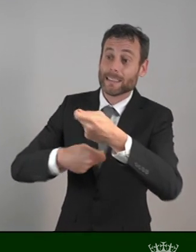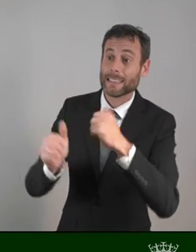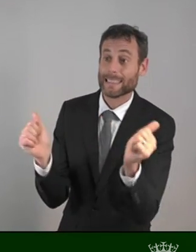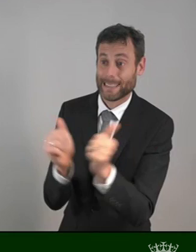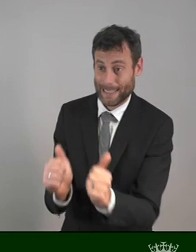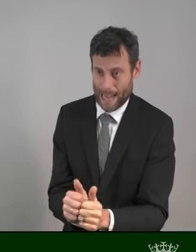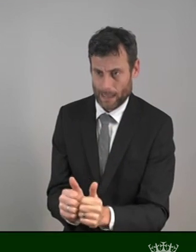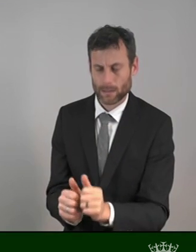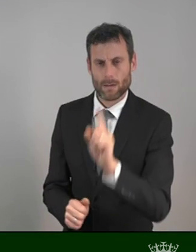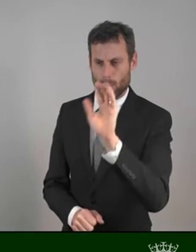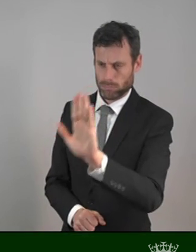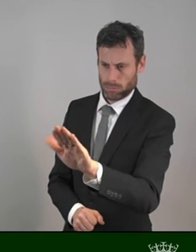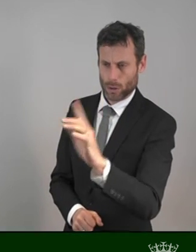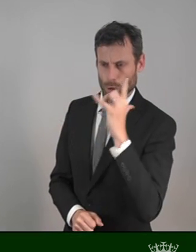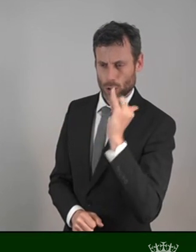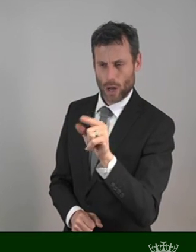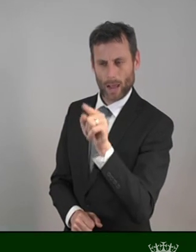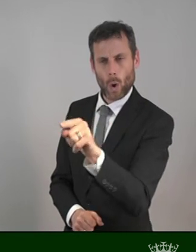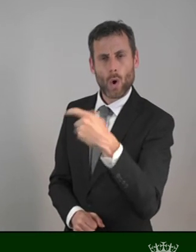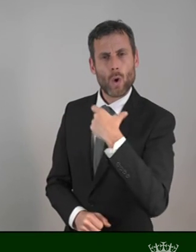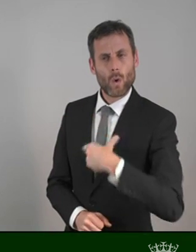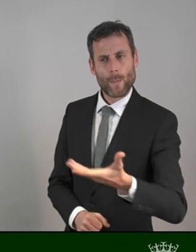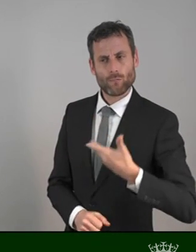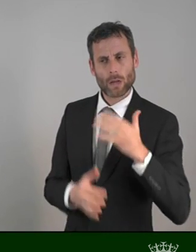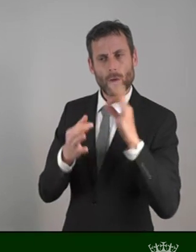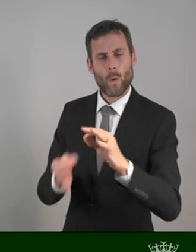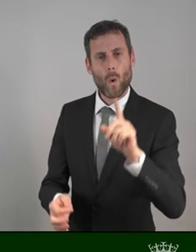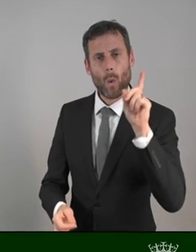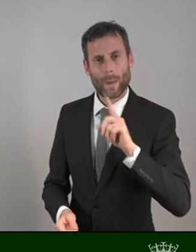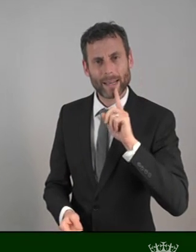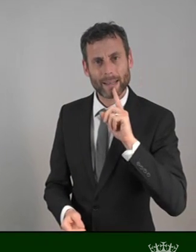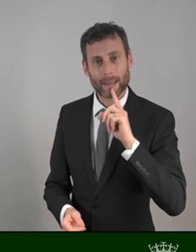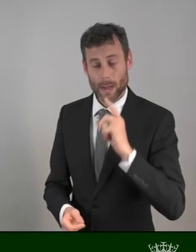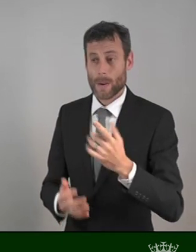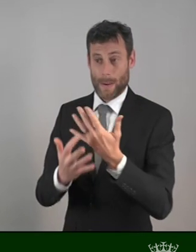Nine women are in Saudi prisons at the present time, merely for standing up for equal rights for women.